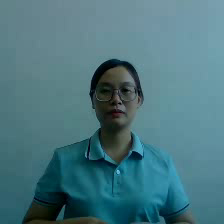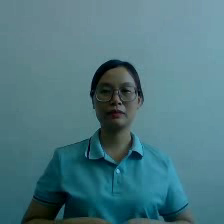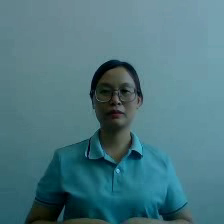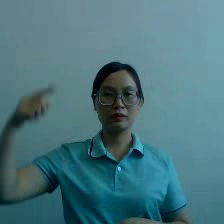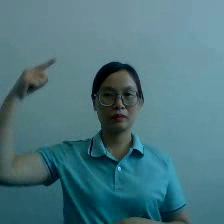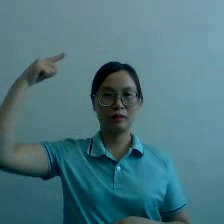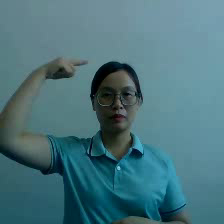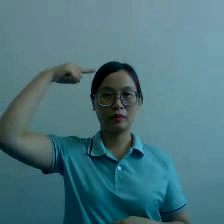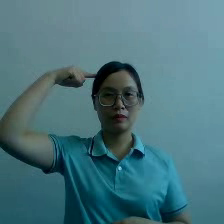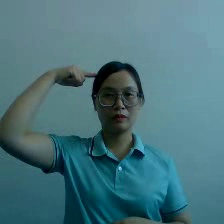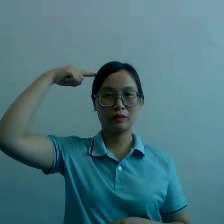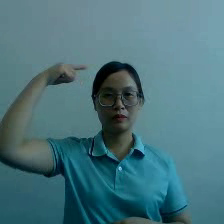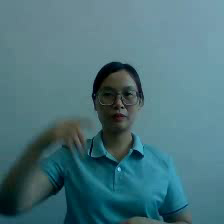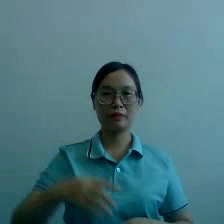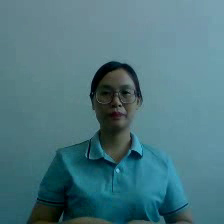Đầu